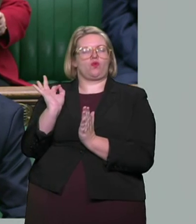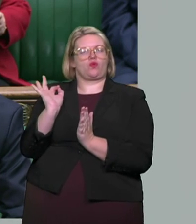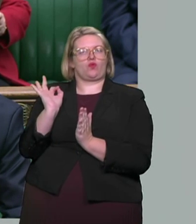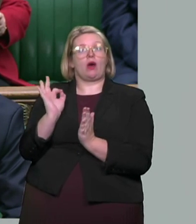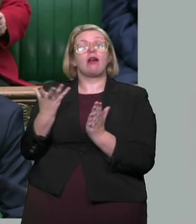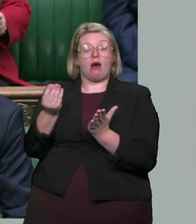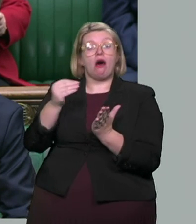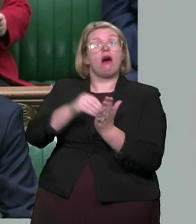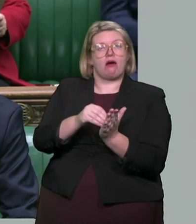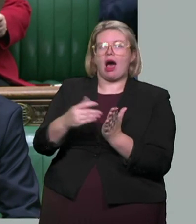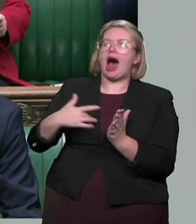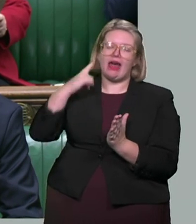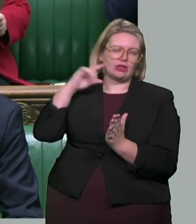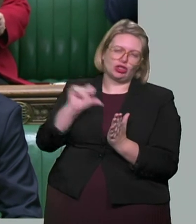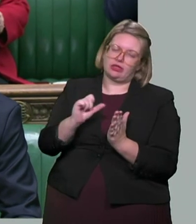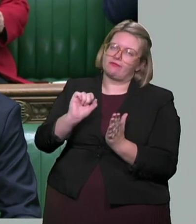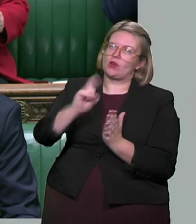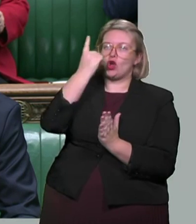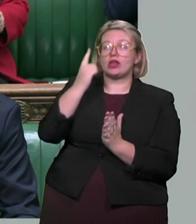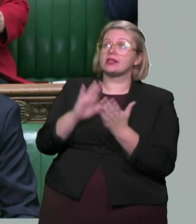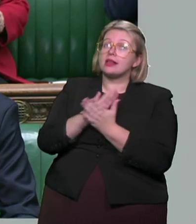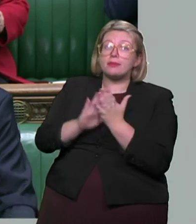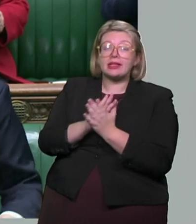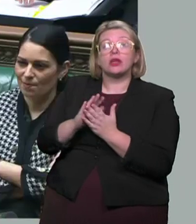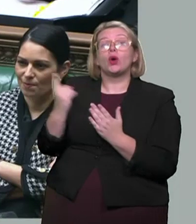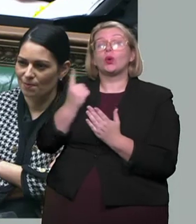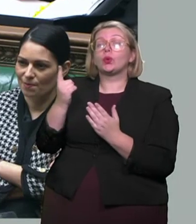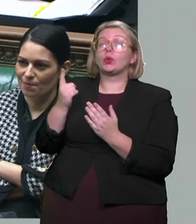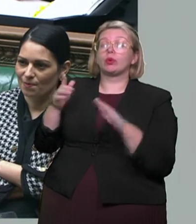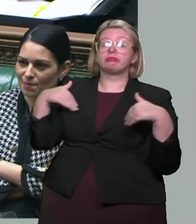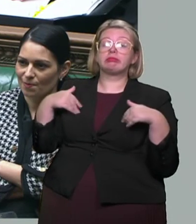They should, in my view, be on the face of the Bill as the automatic default for the failure to act.